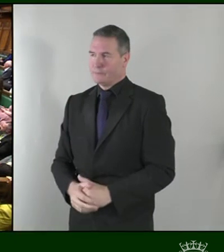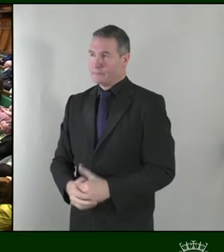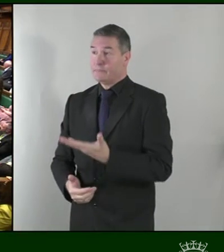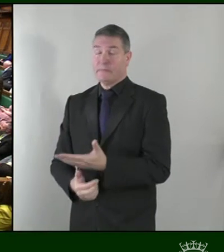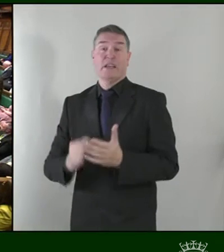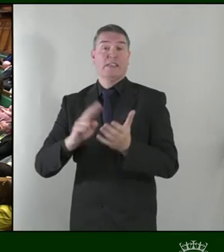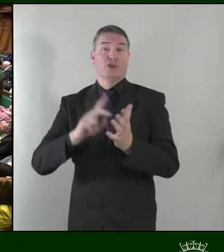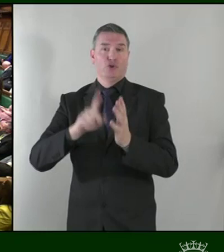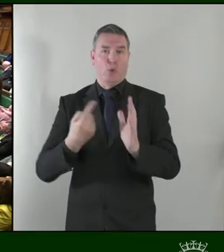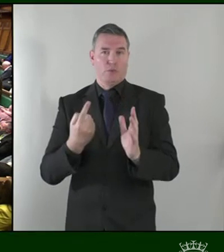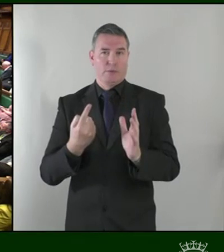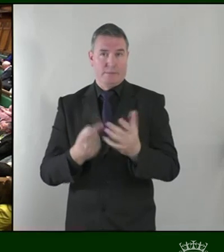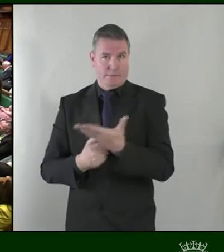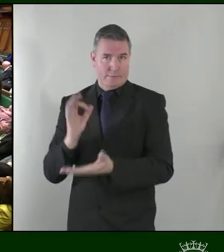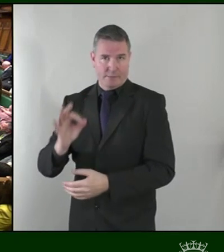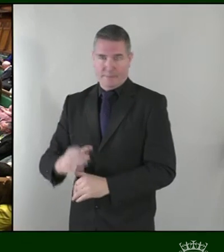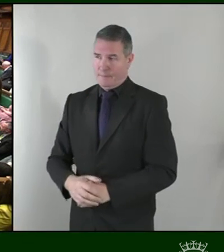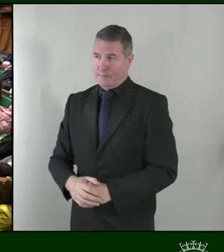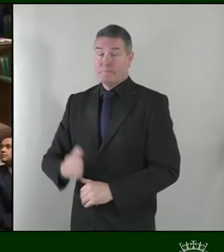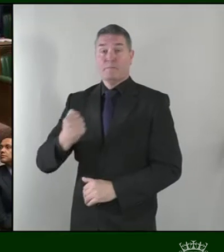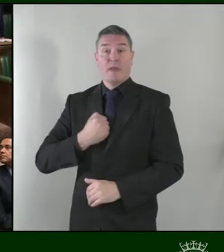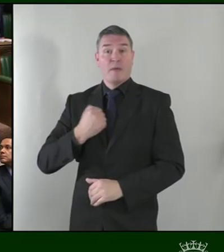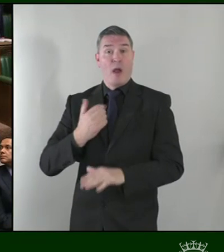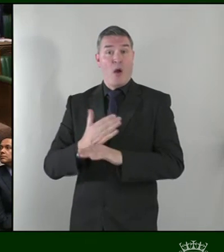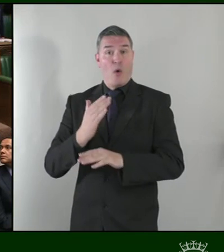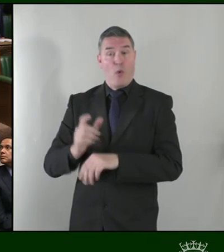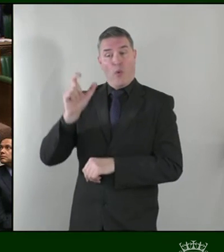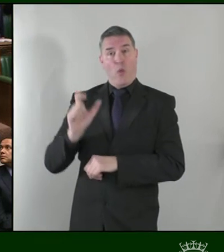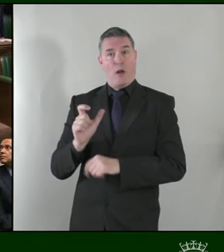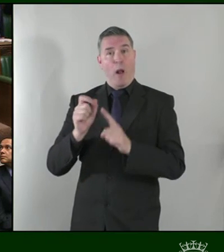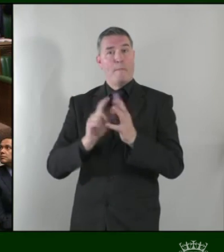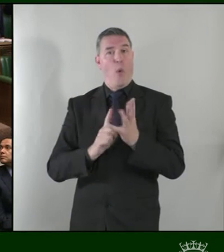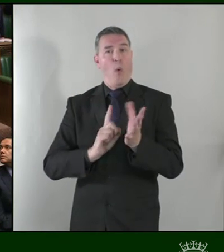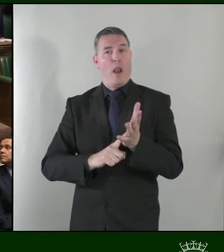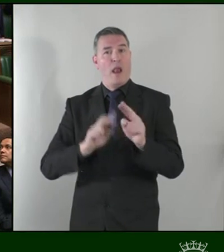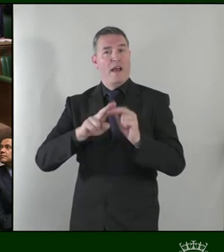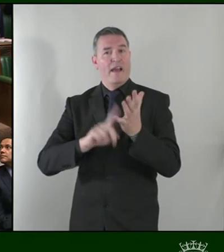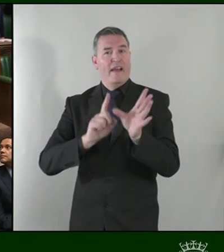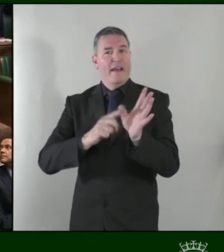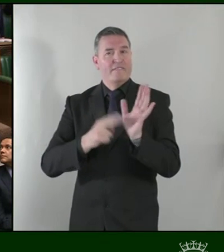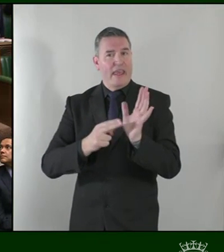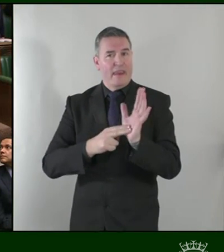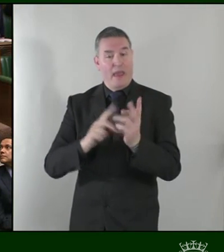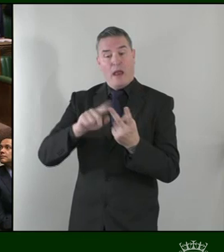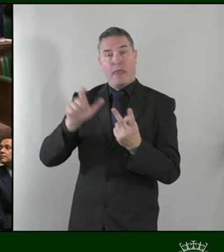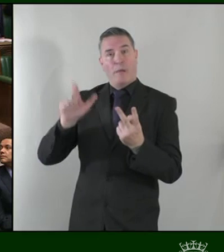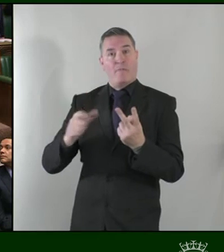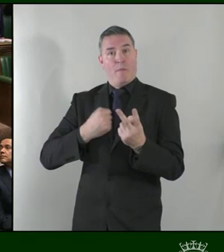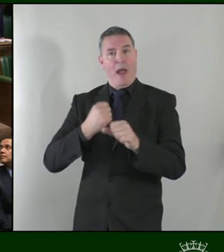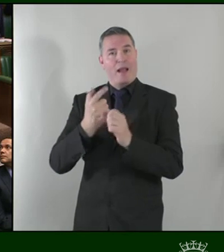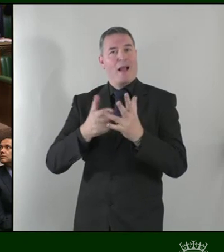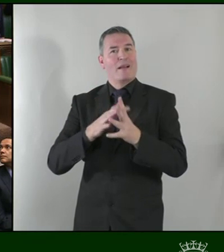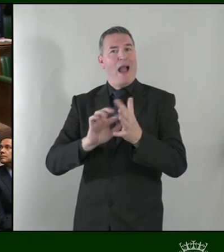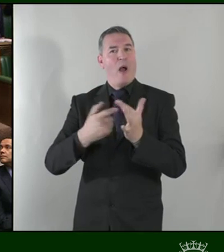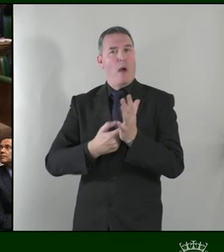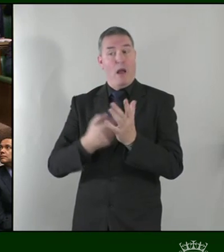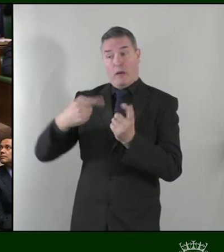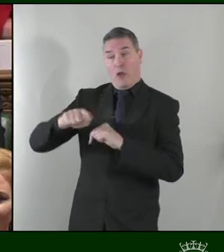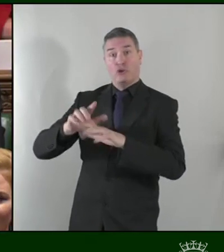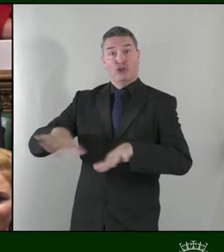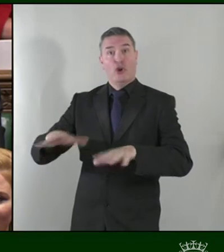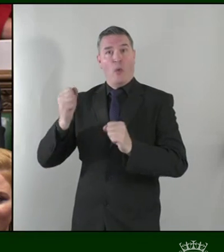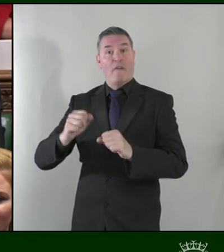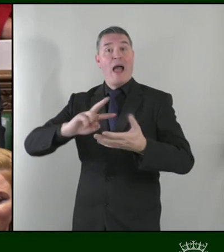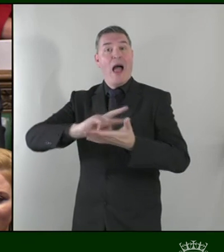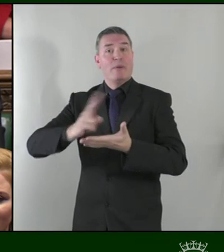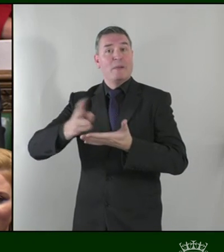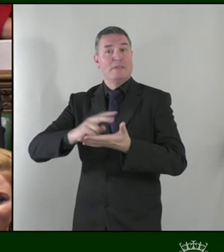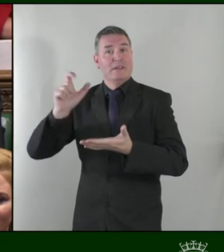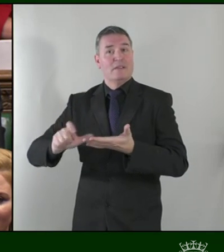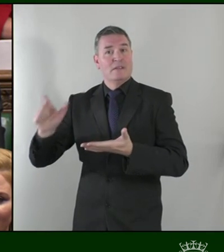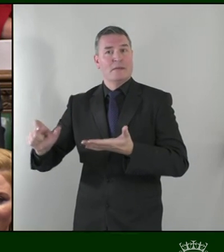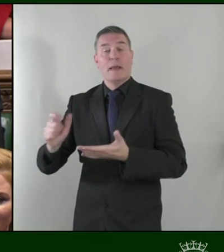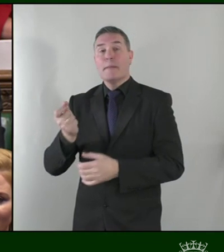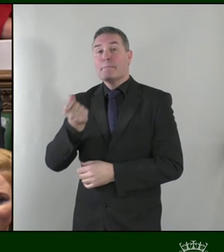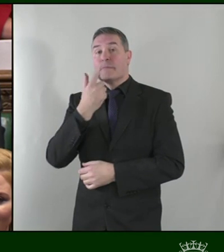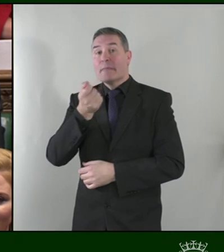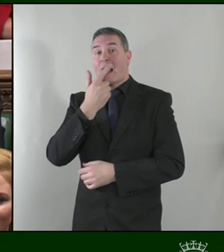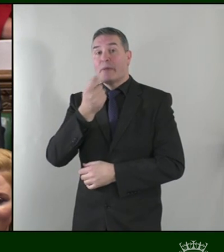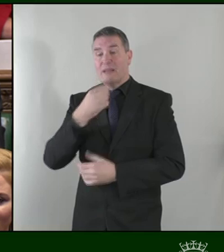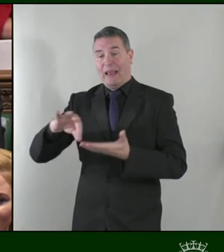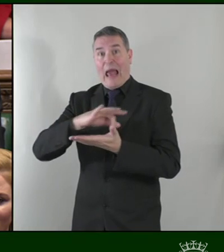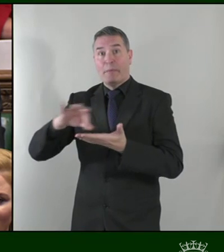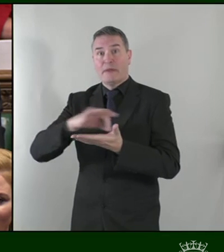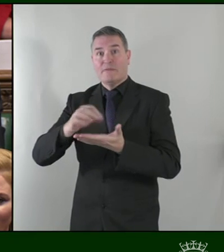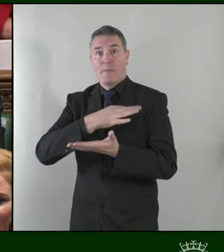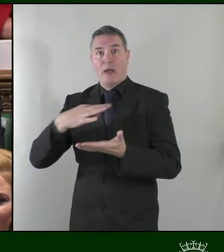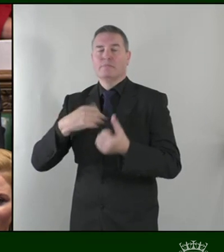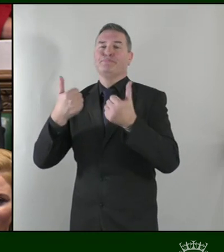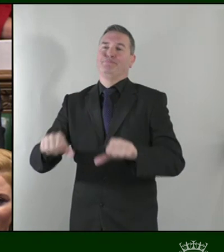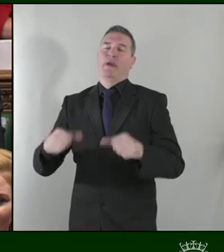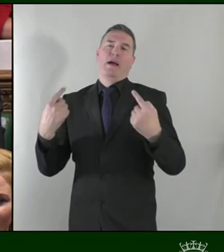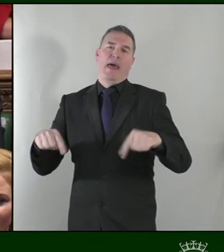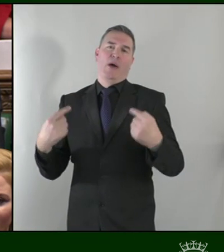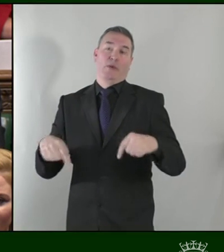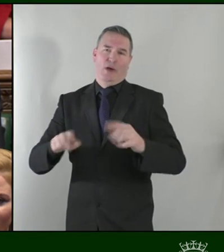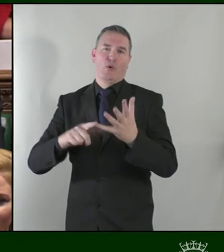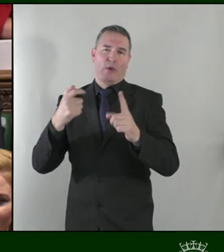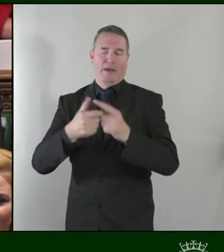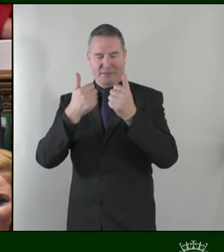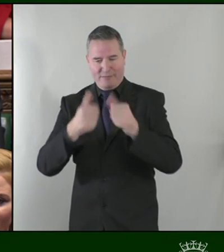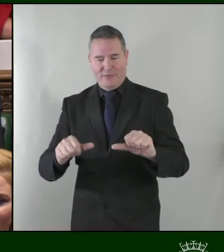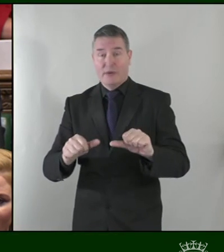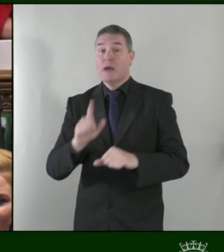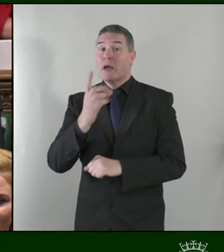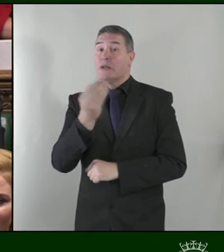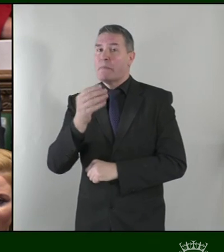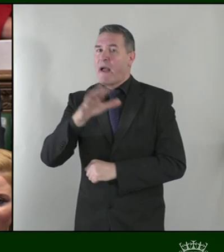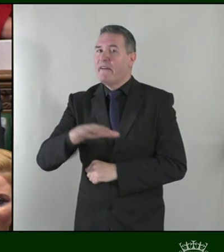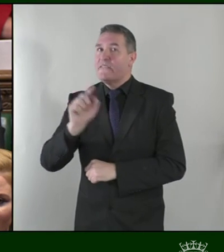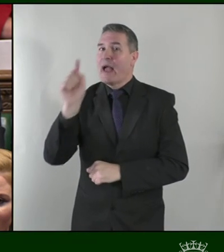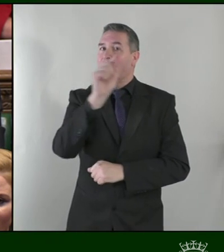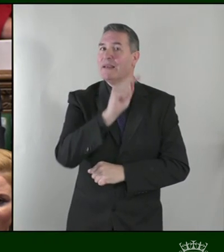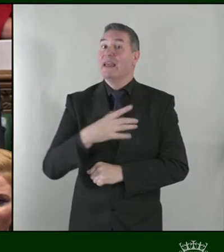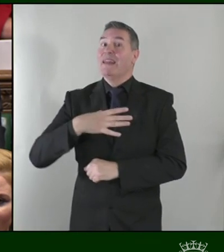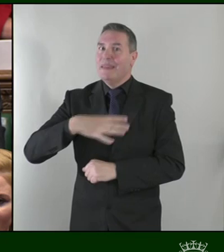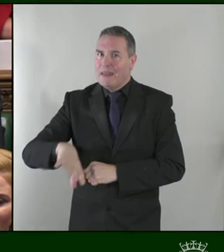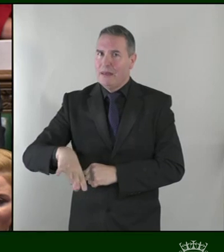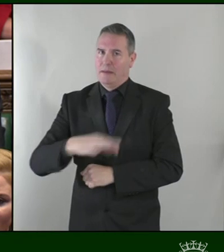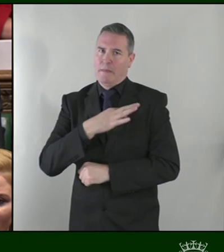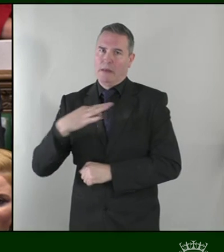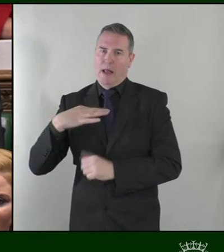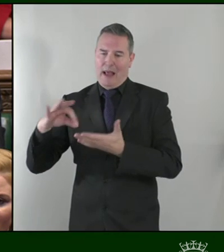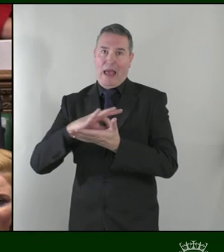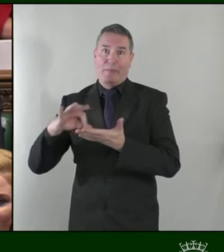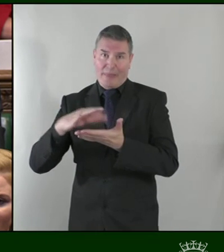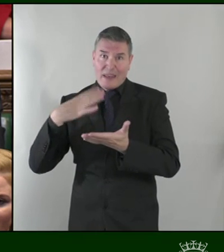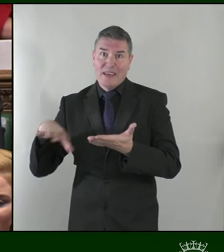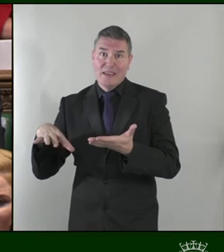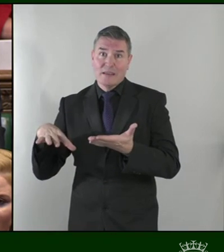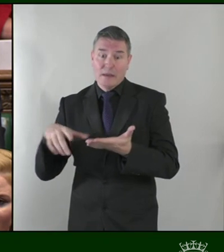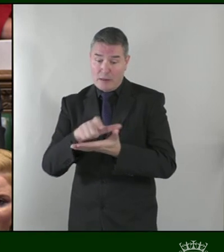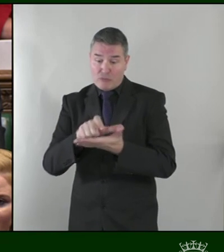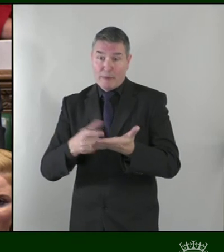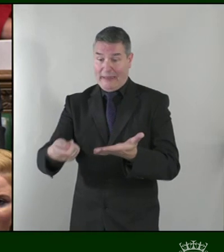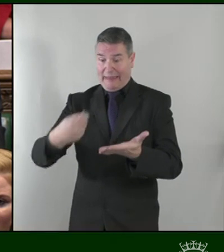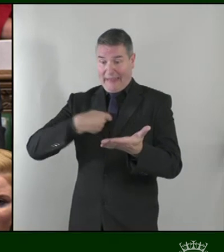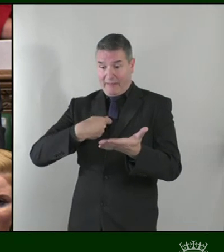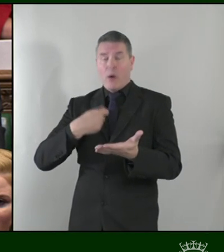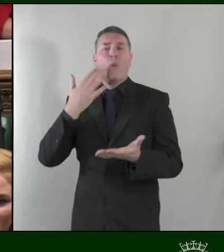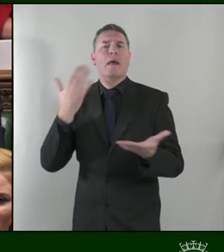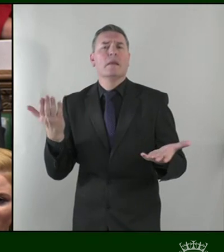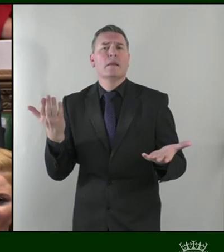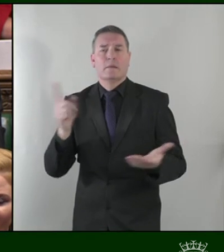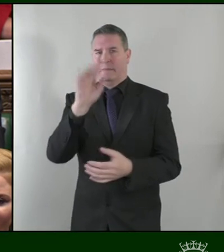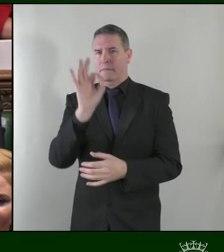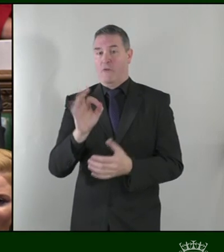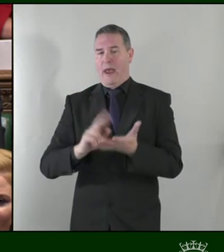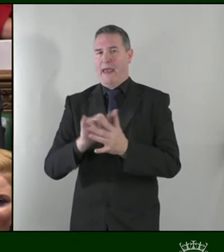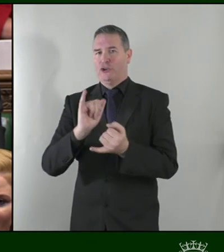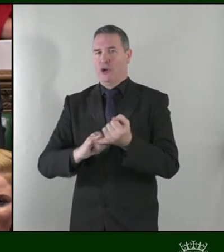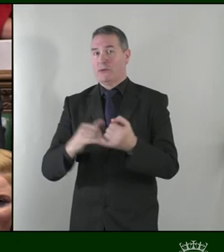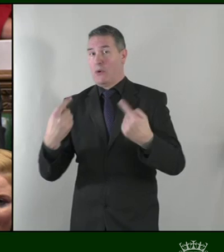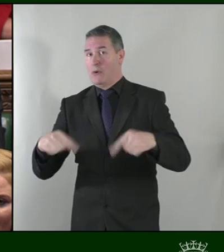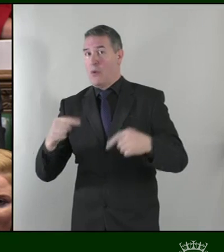Thanks to the tireless work of my predecessor, the late, great Paul Flynn, my honourable Friend the Member for Gower, and the families of children with intractable epilepsy, medical cannabis is now legal in the UK, so can the Prime Minister answer calls from the families of very sick children who need medical cannabis as to when this medicine will actually be available on the NHS?